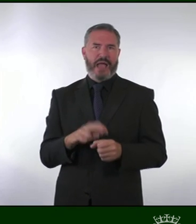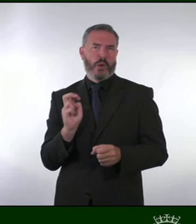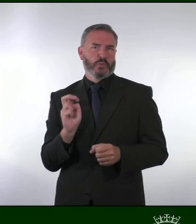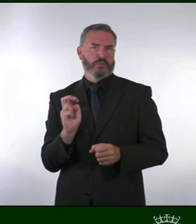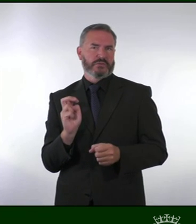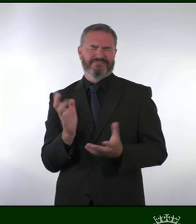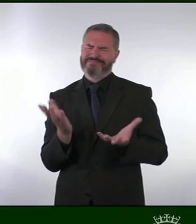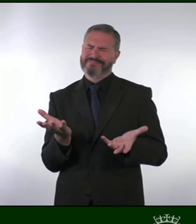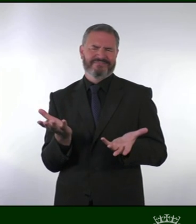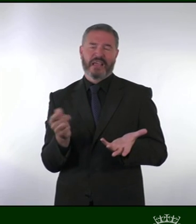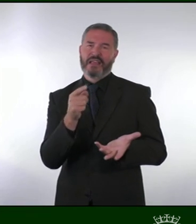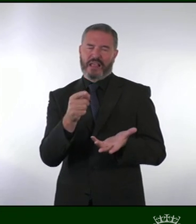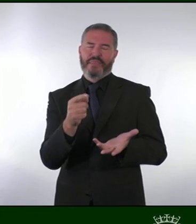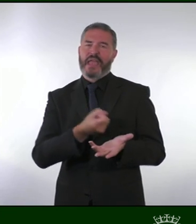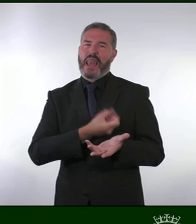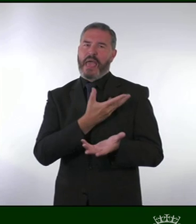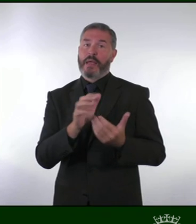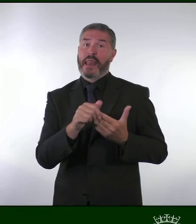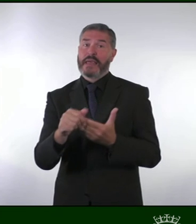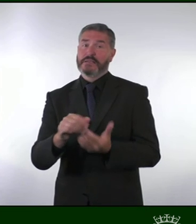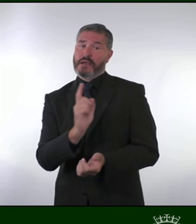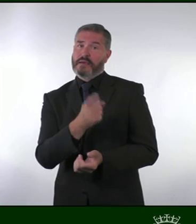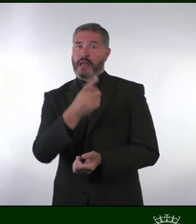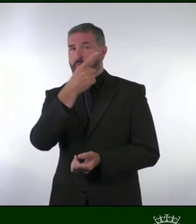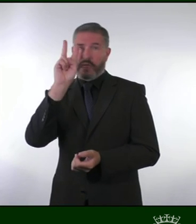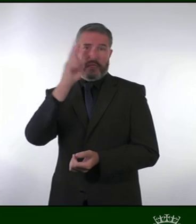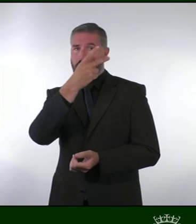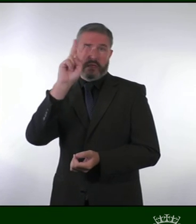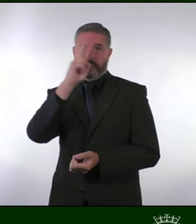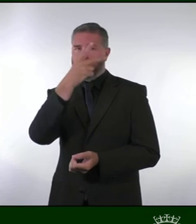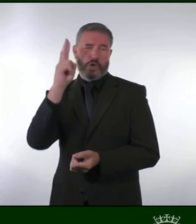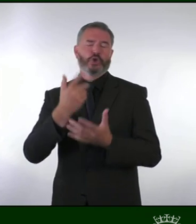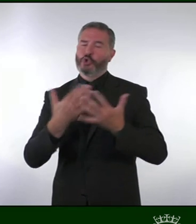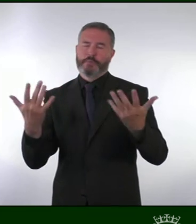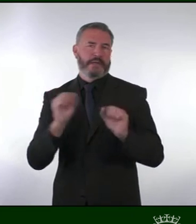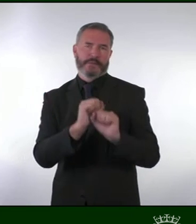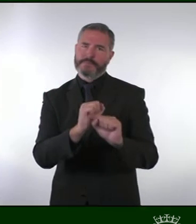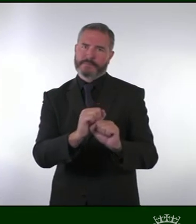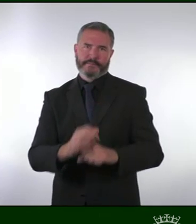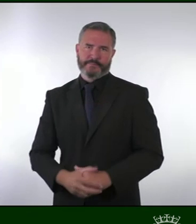The Leader of the Opposition has more flip-flops than Bournemouth beach.